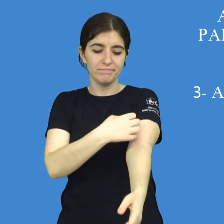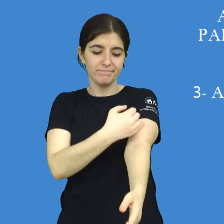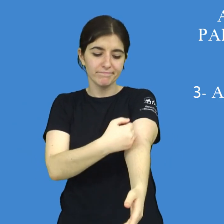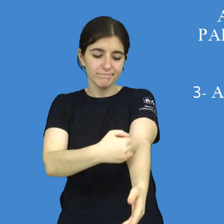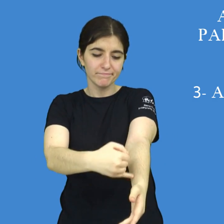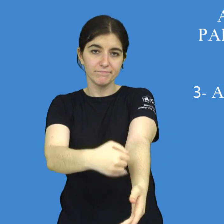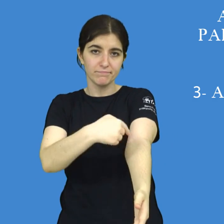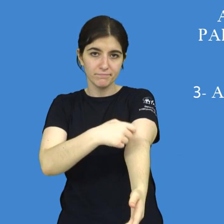vena